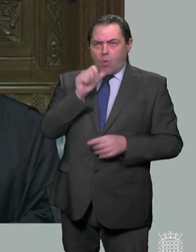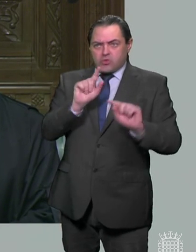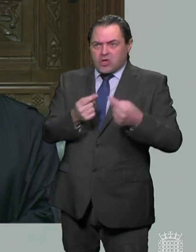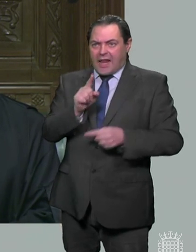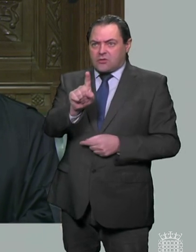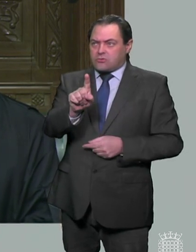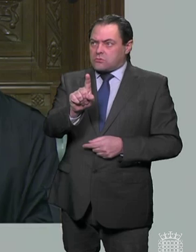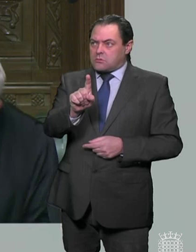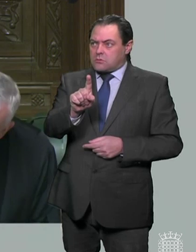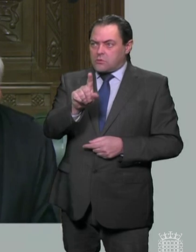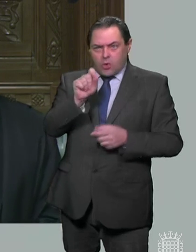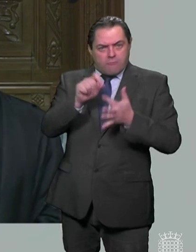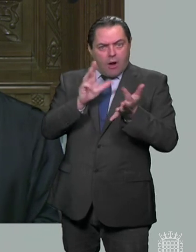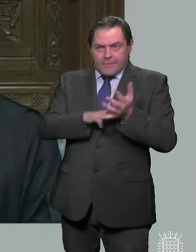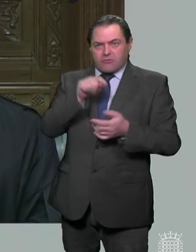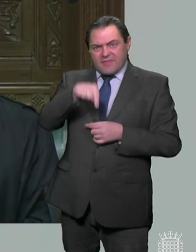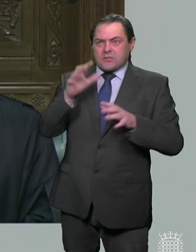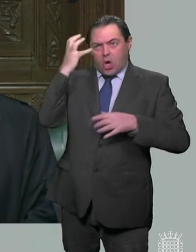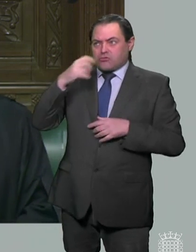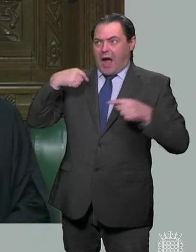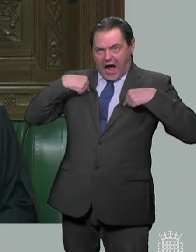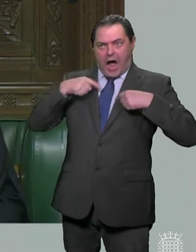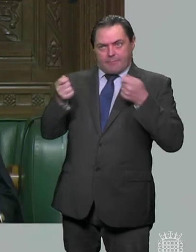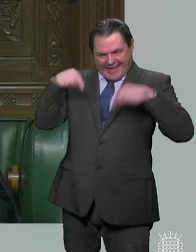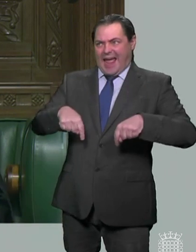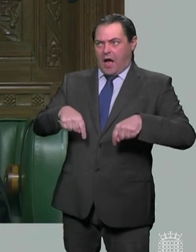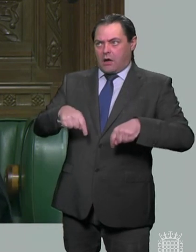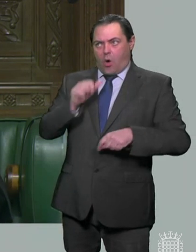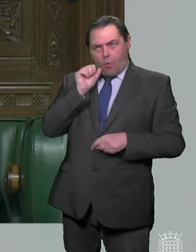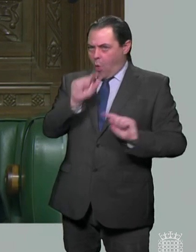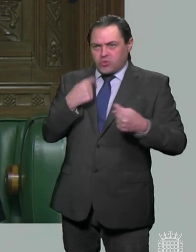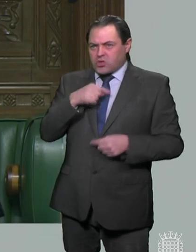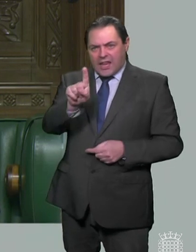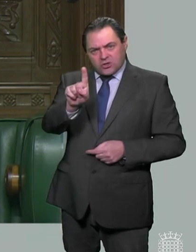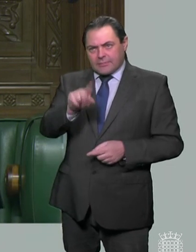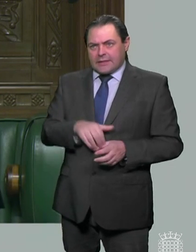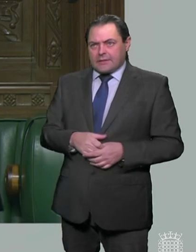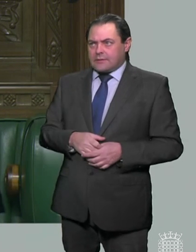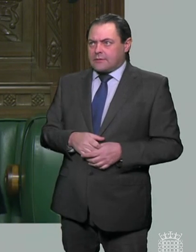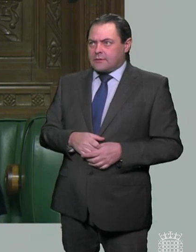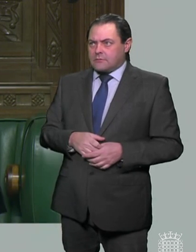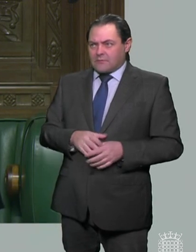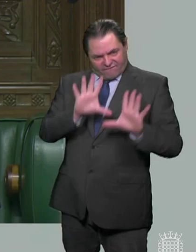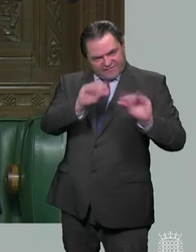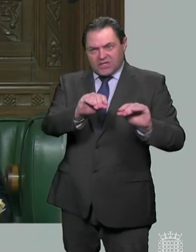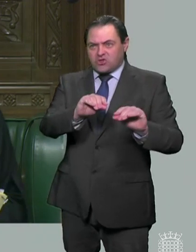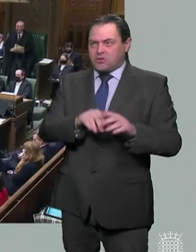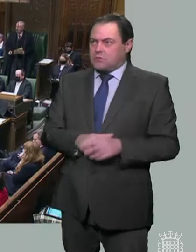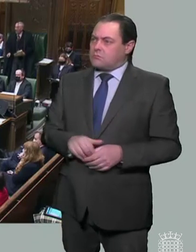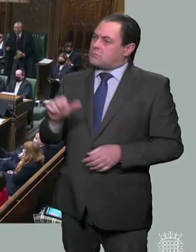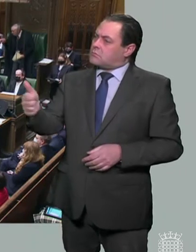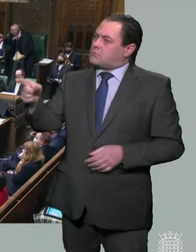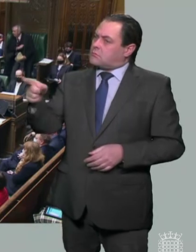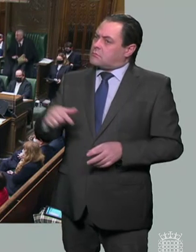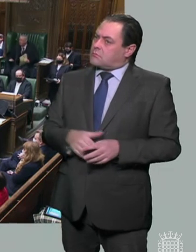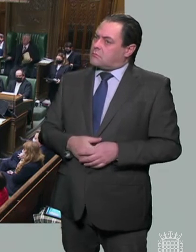You may be the Prime Minister of this country, but in this House I am in charge, and we are going to carry on.